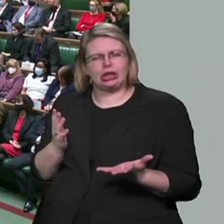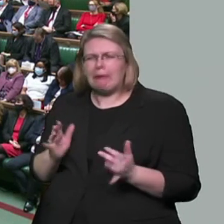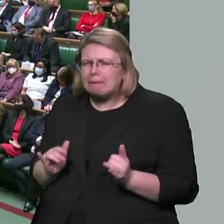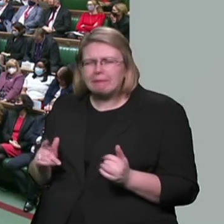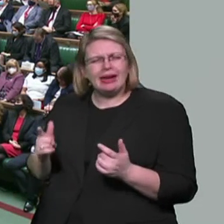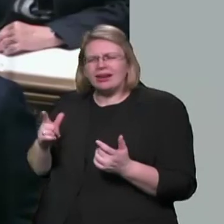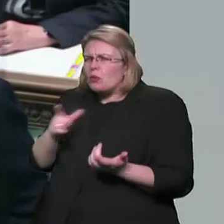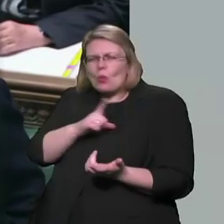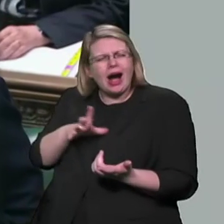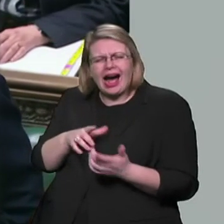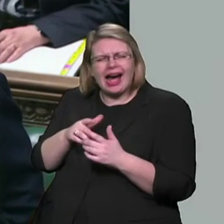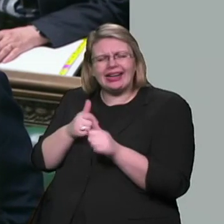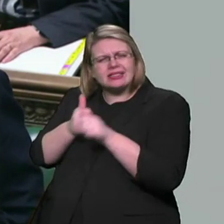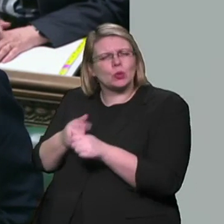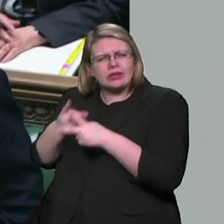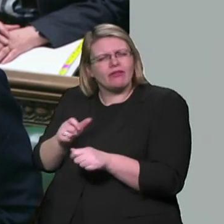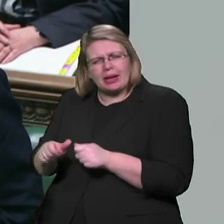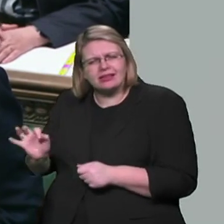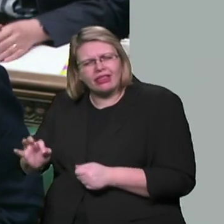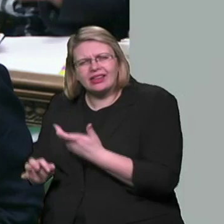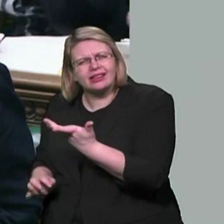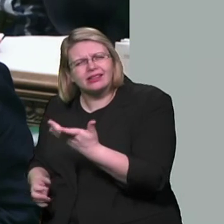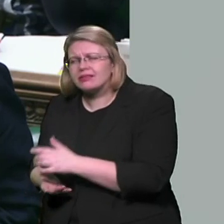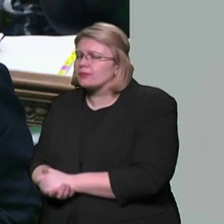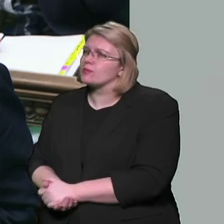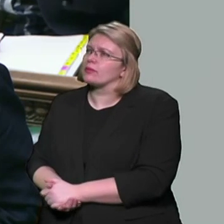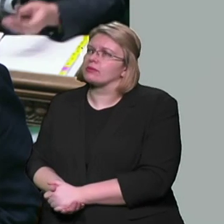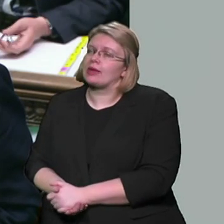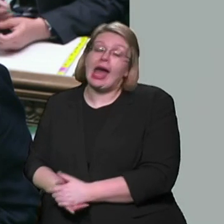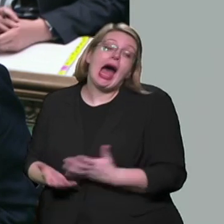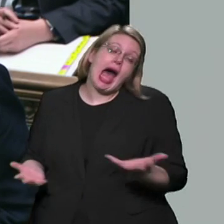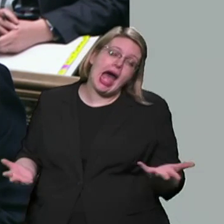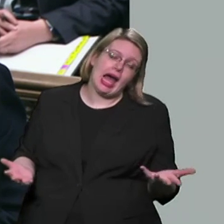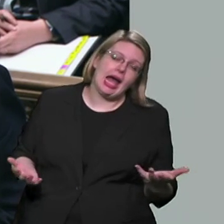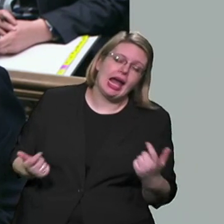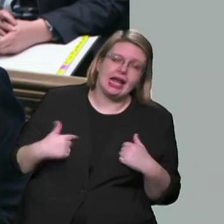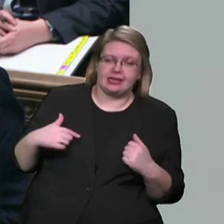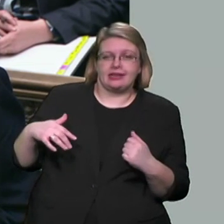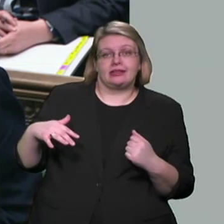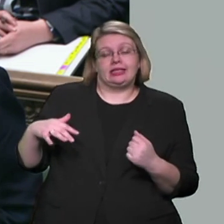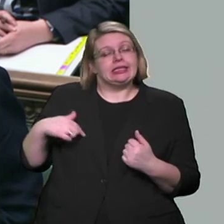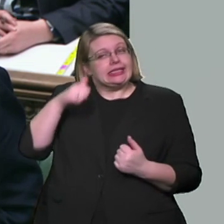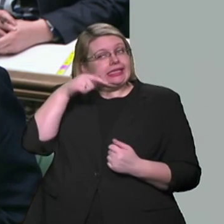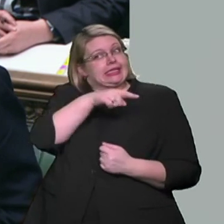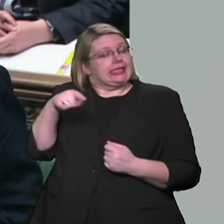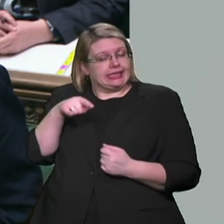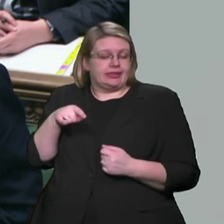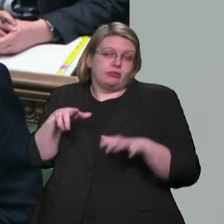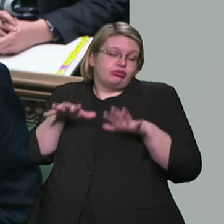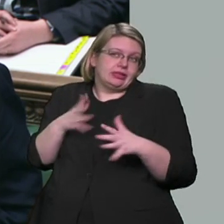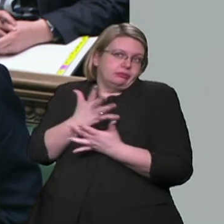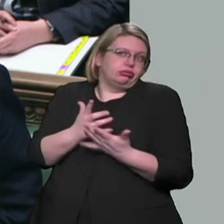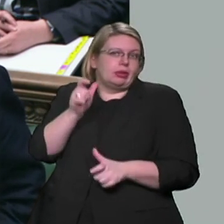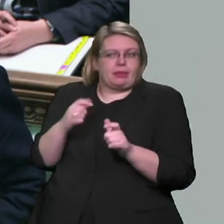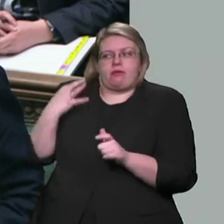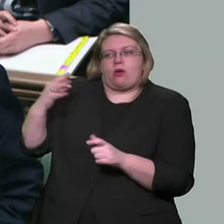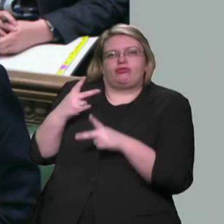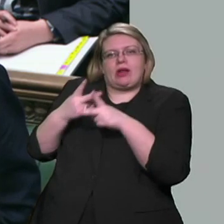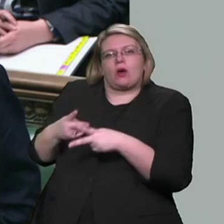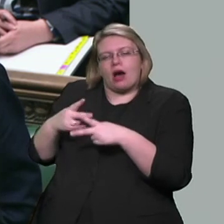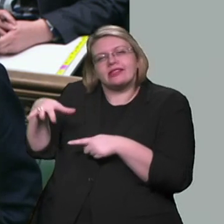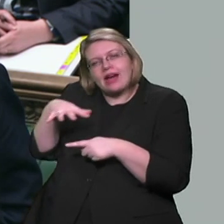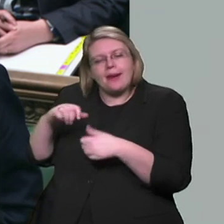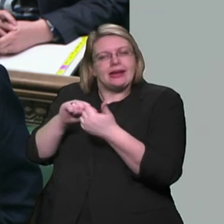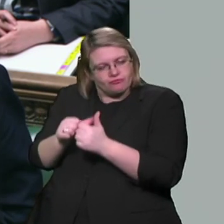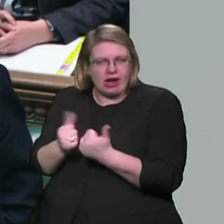I think that the whole House understands the pressures on carers and the immense amount that they contribute to our society.